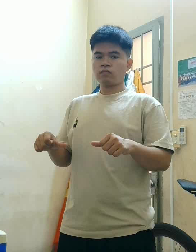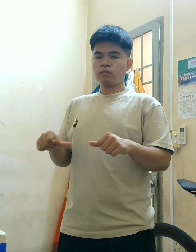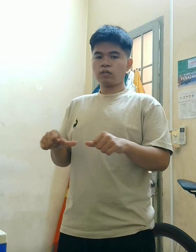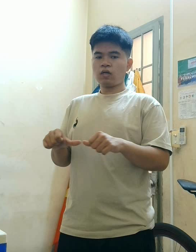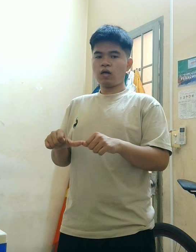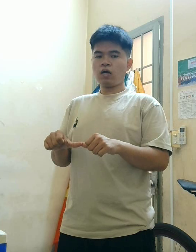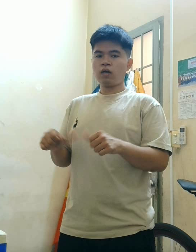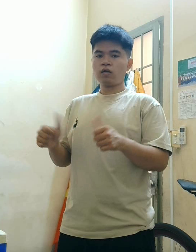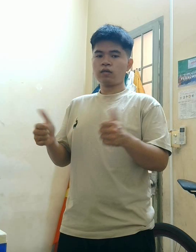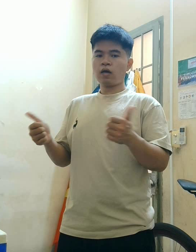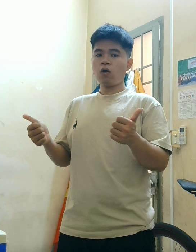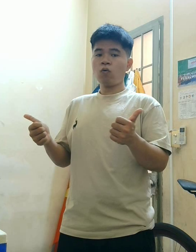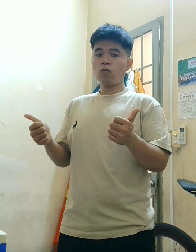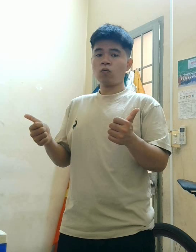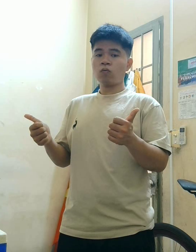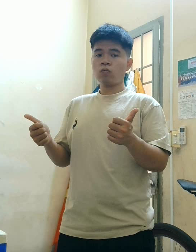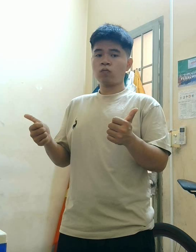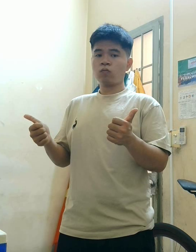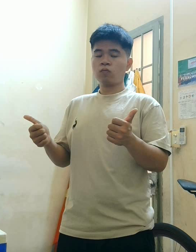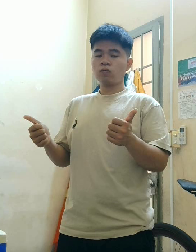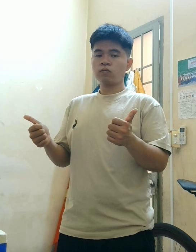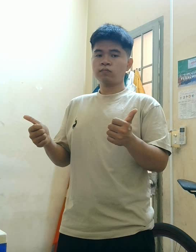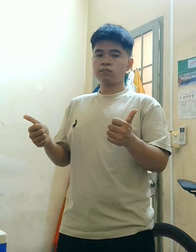o dau